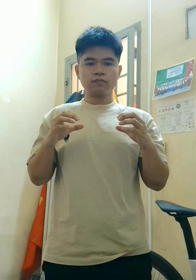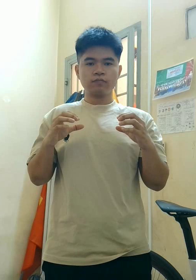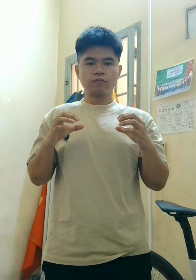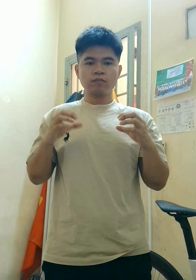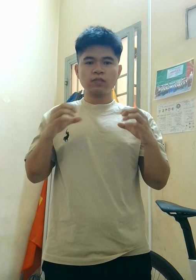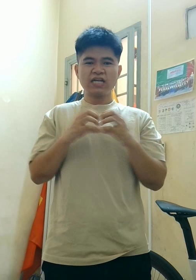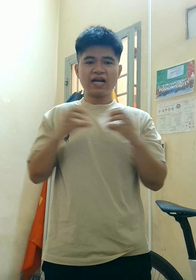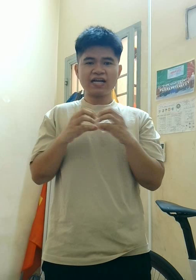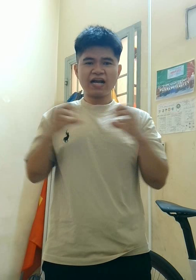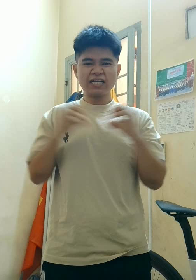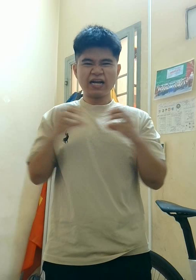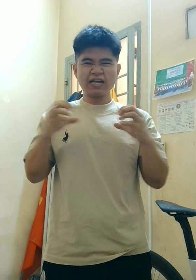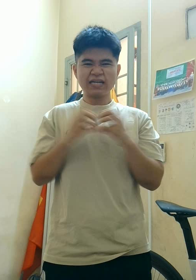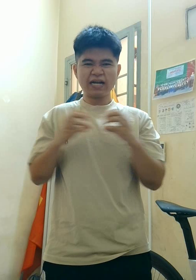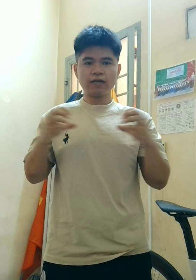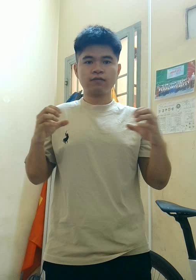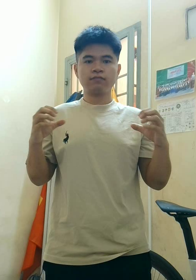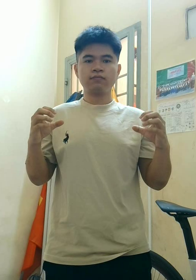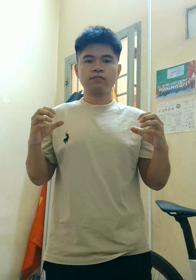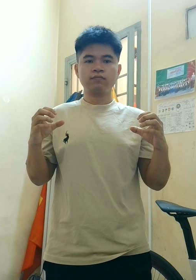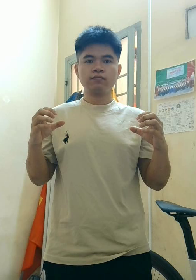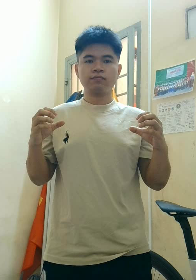cai nhau